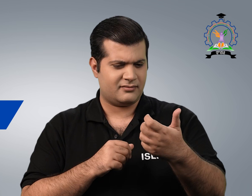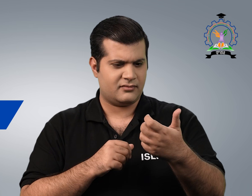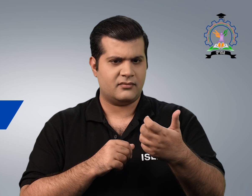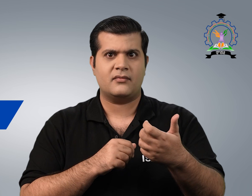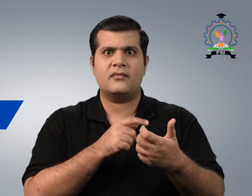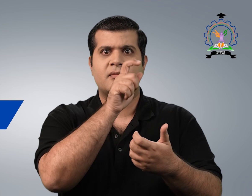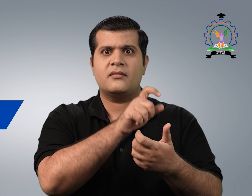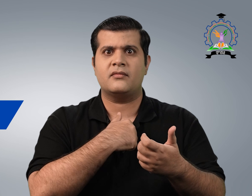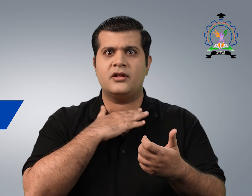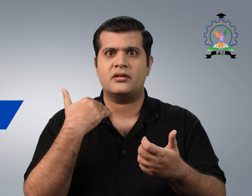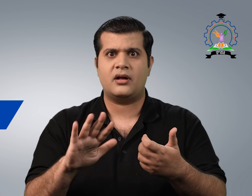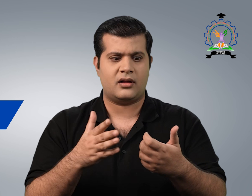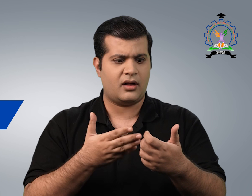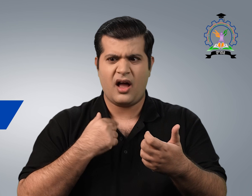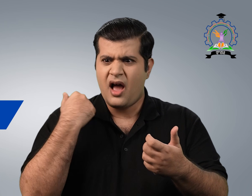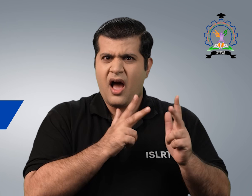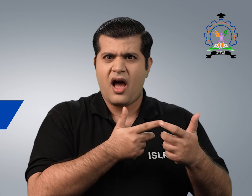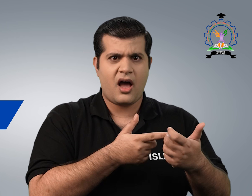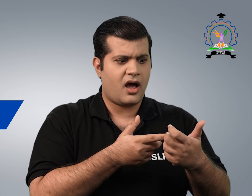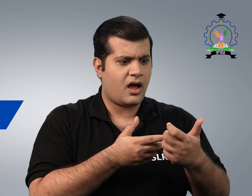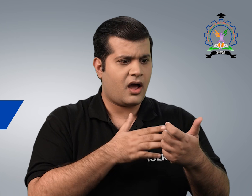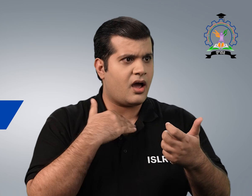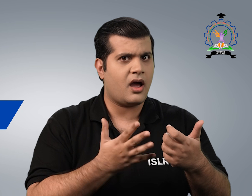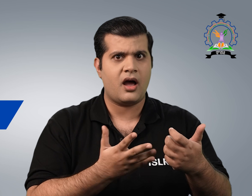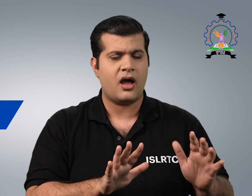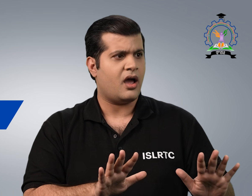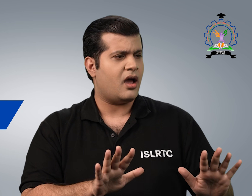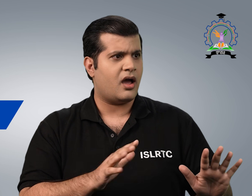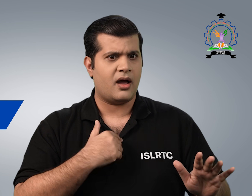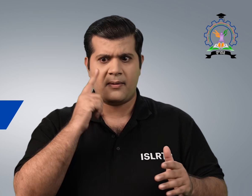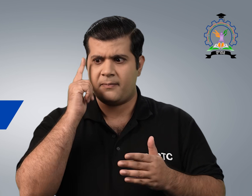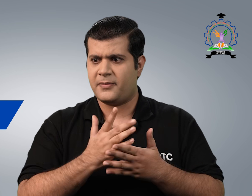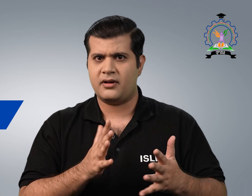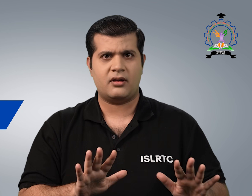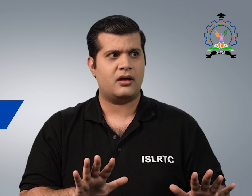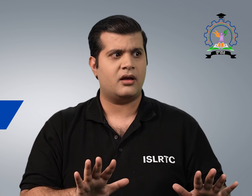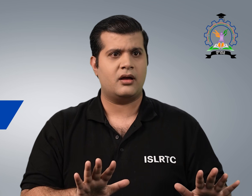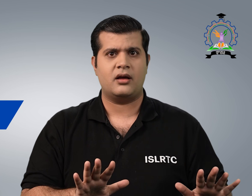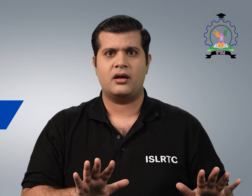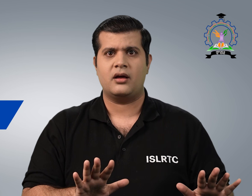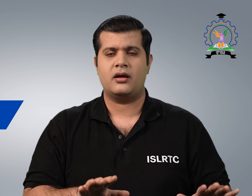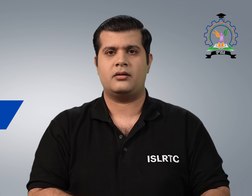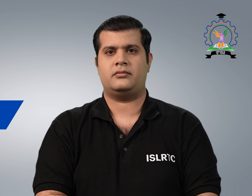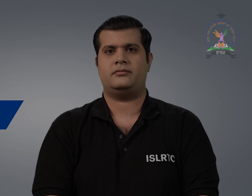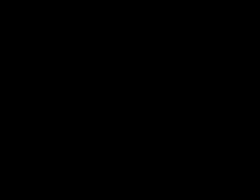I was taken aback when I heard the person passed away. I couldn't believe it.